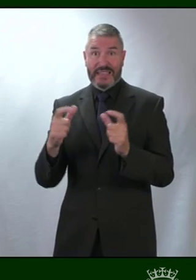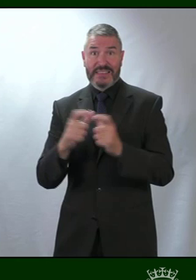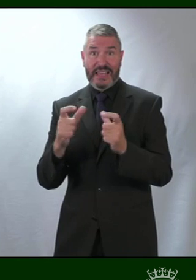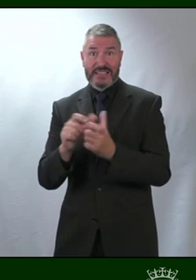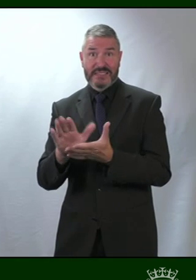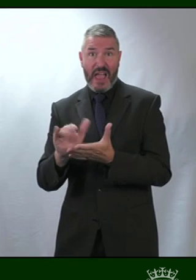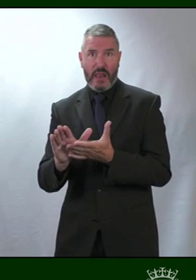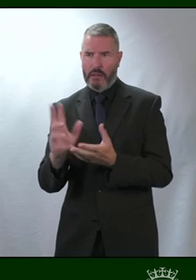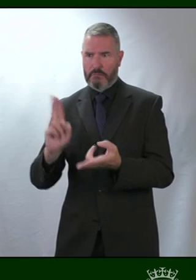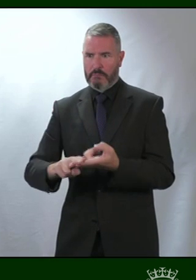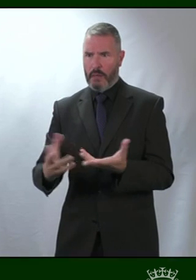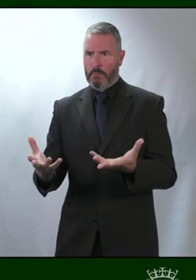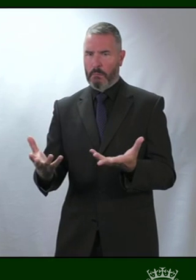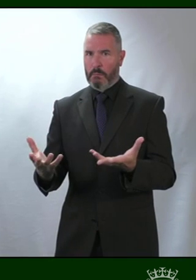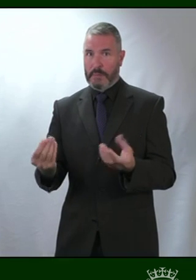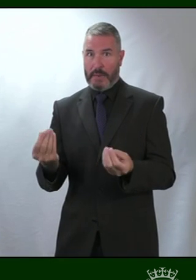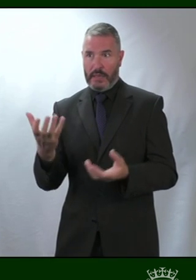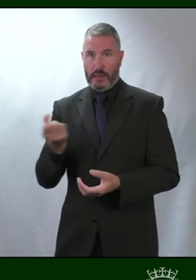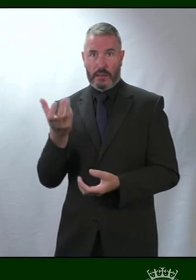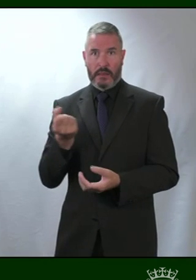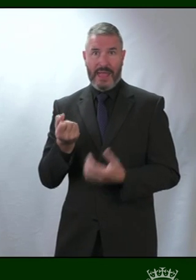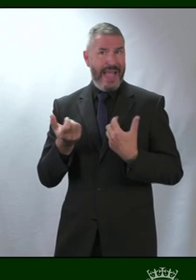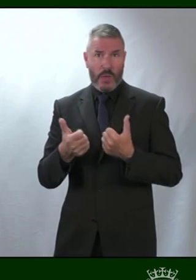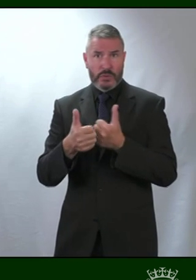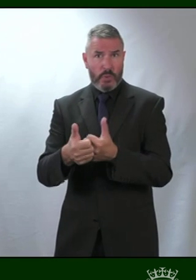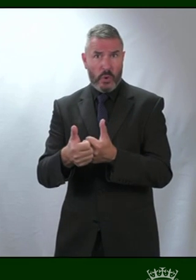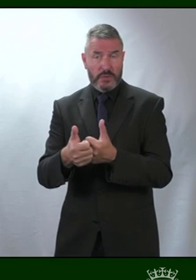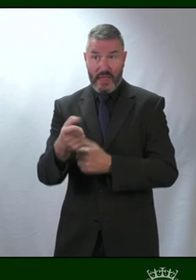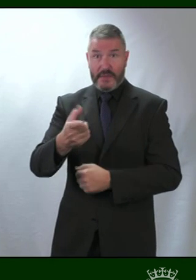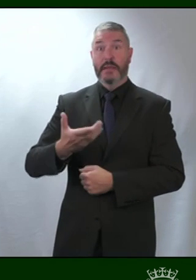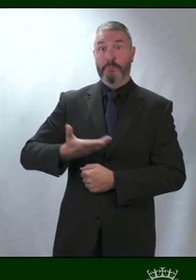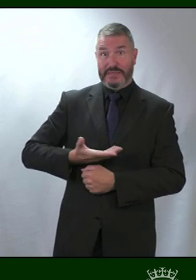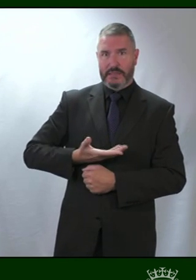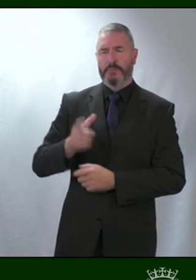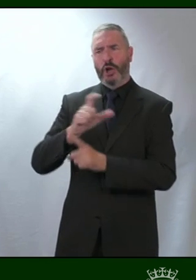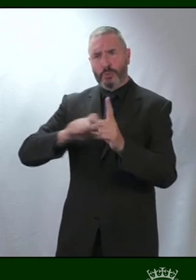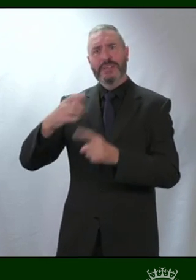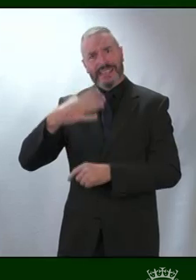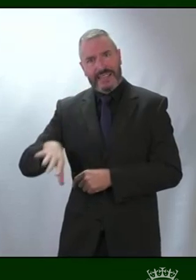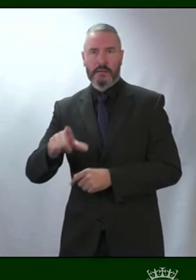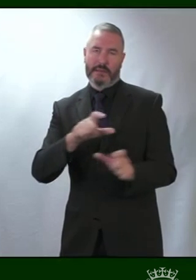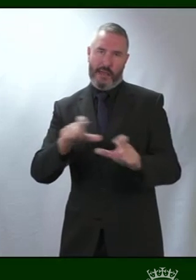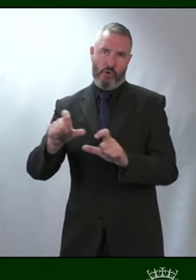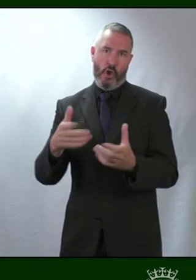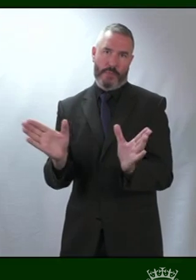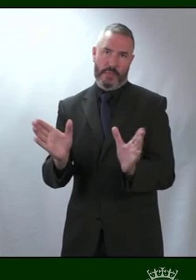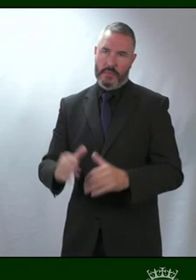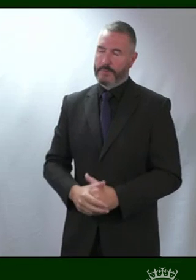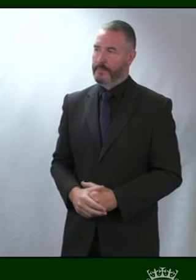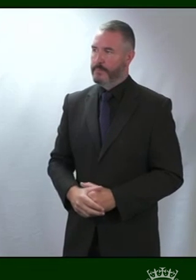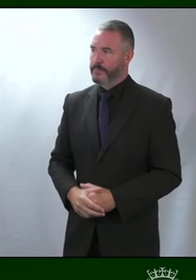Friend assure me that he will do everything possible to support those clubs, both as businesses and for the communities that rely on them?